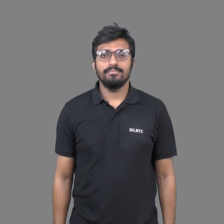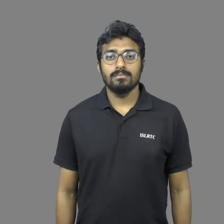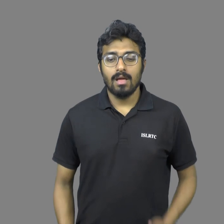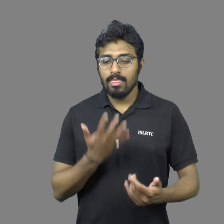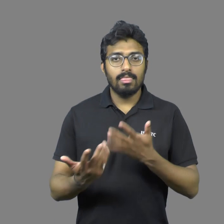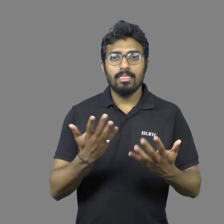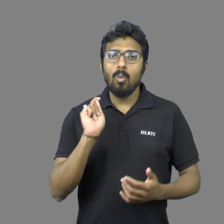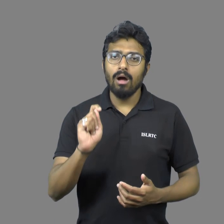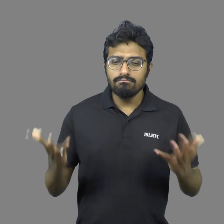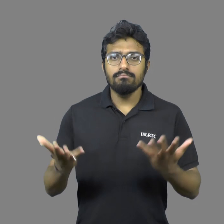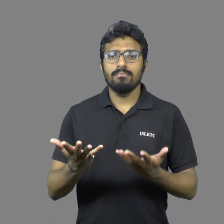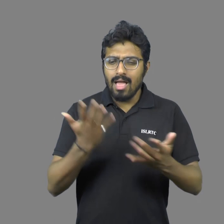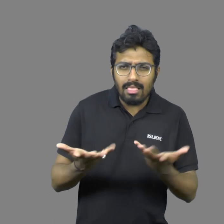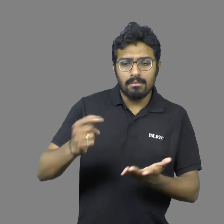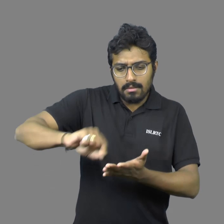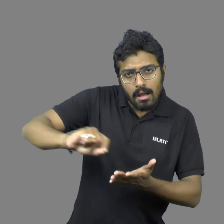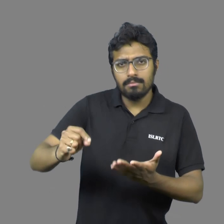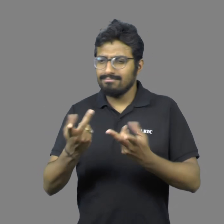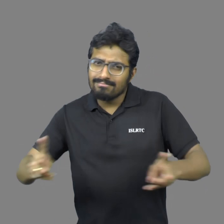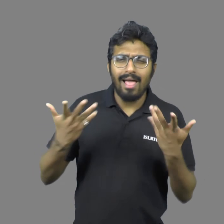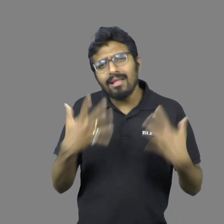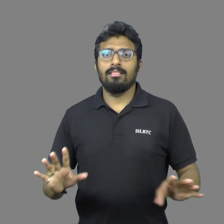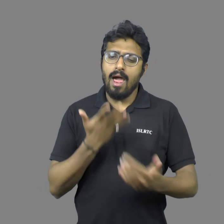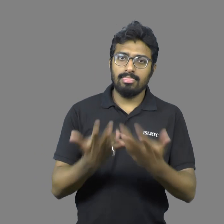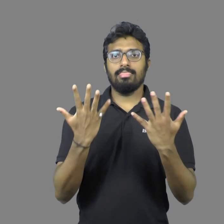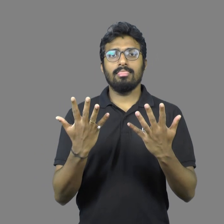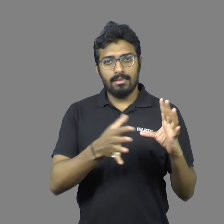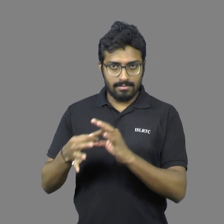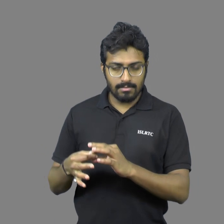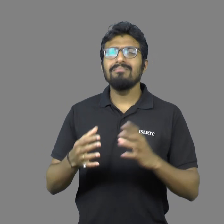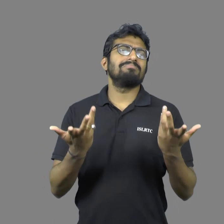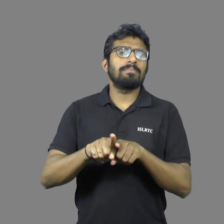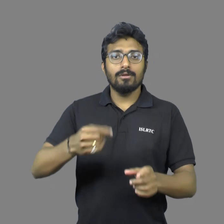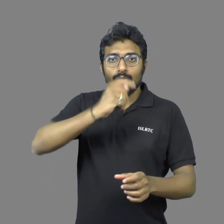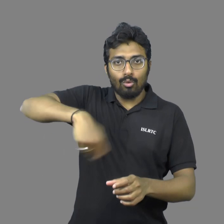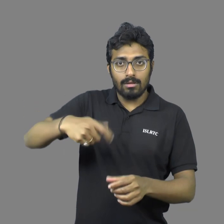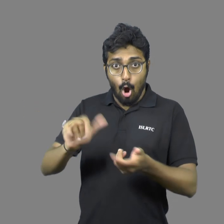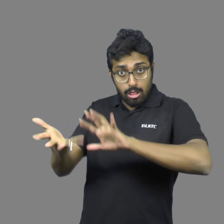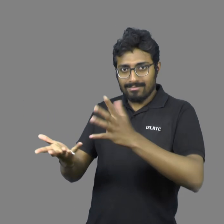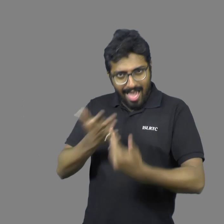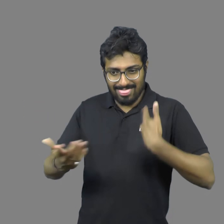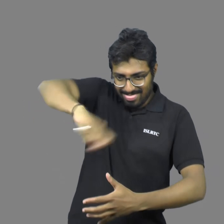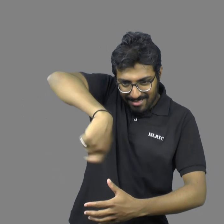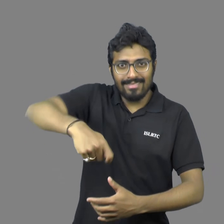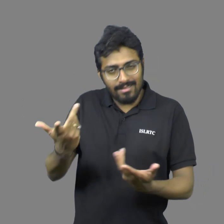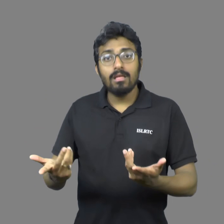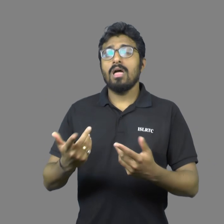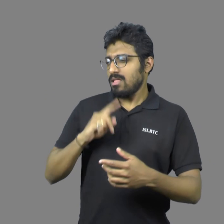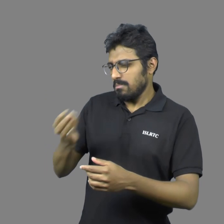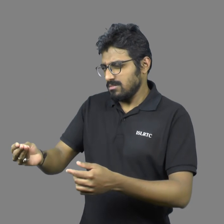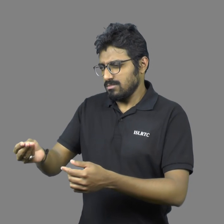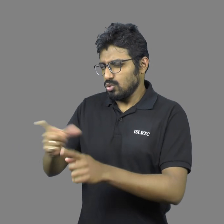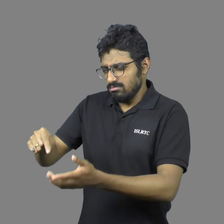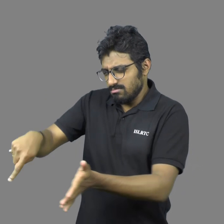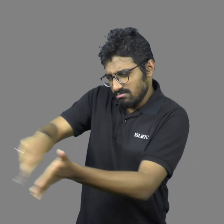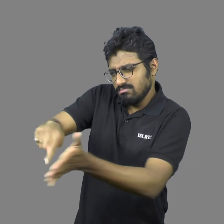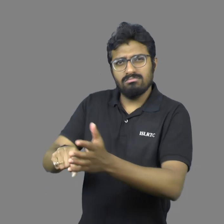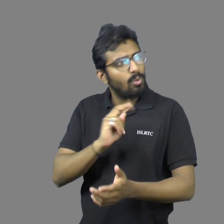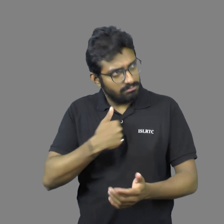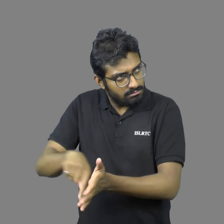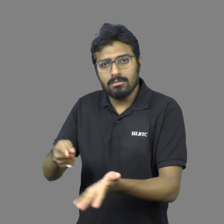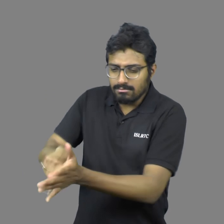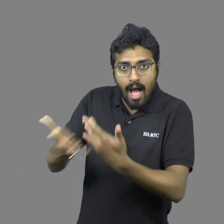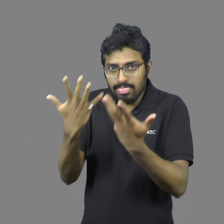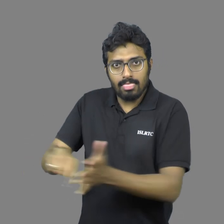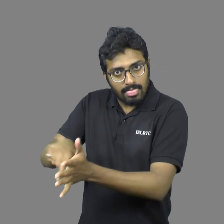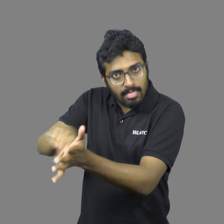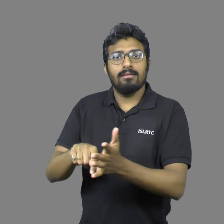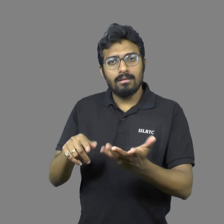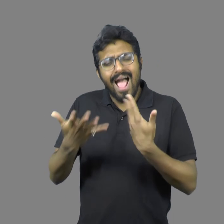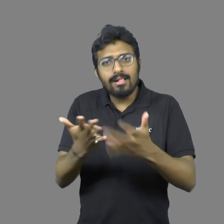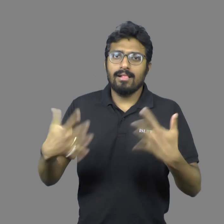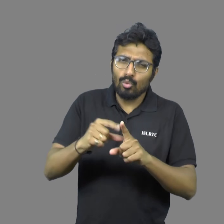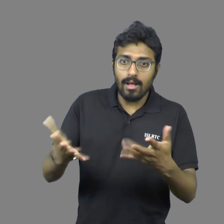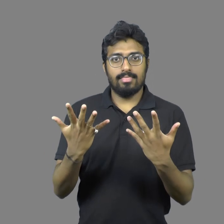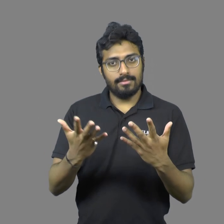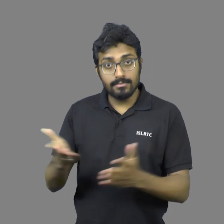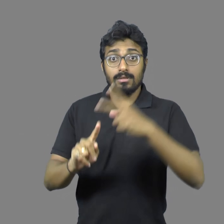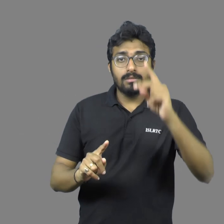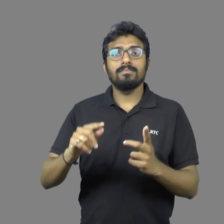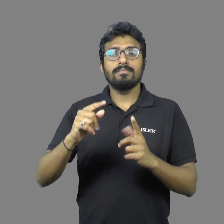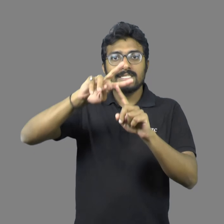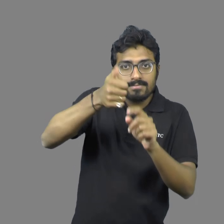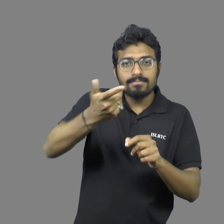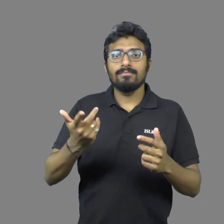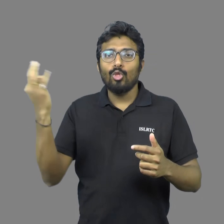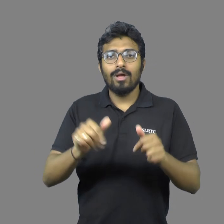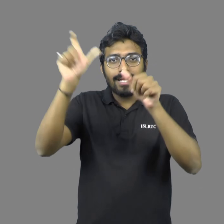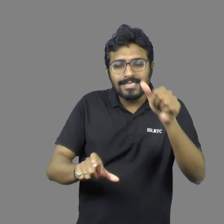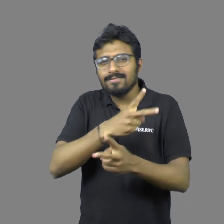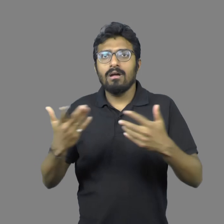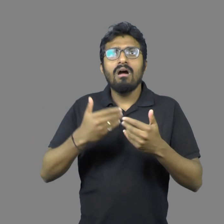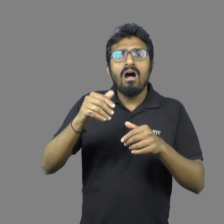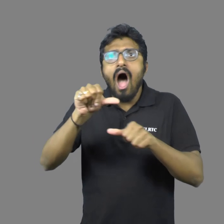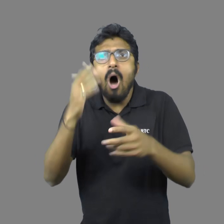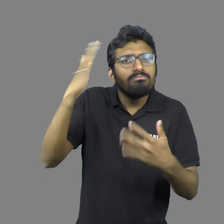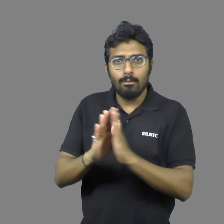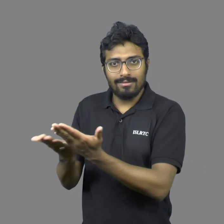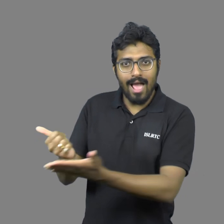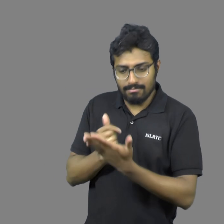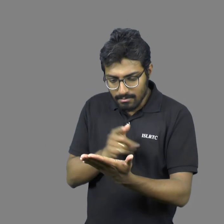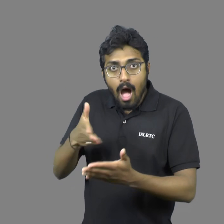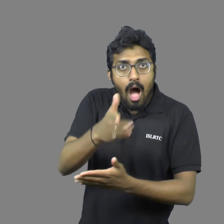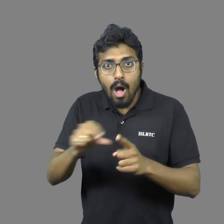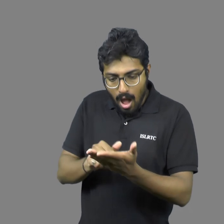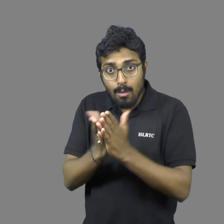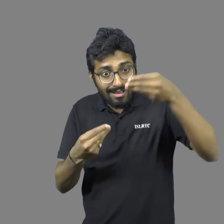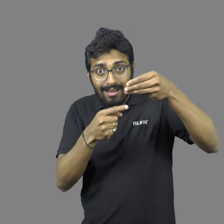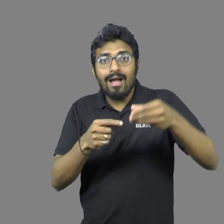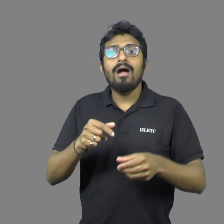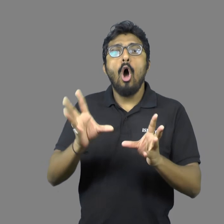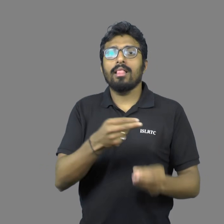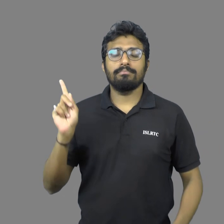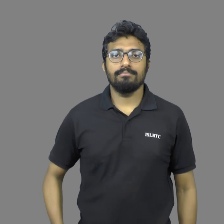Manual